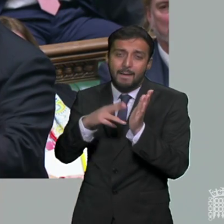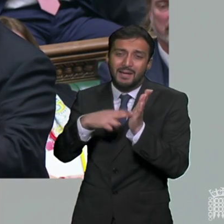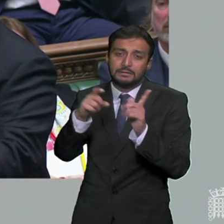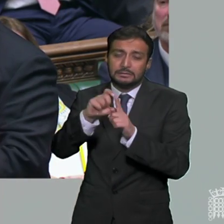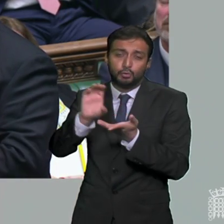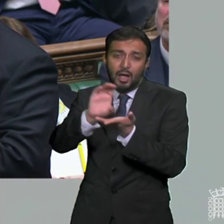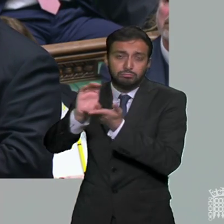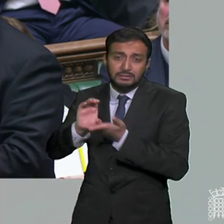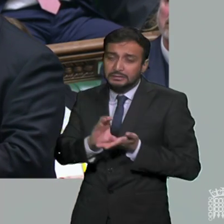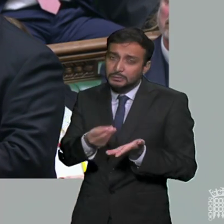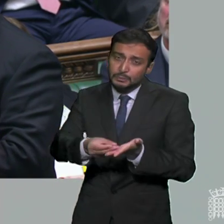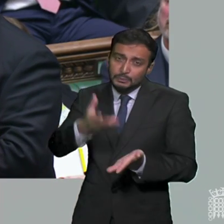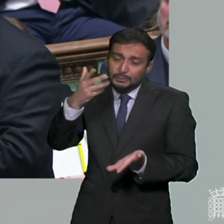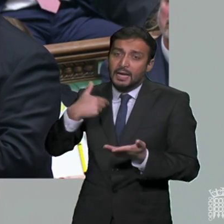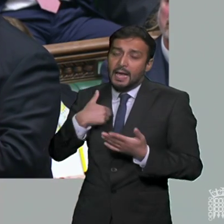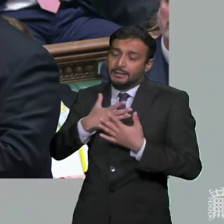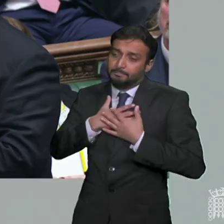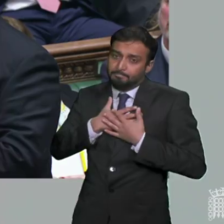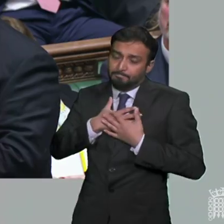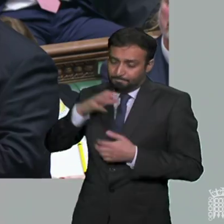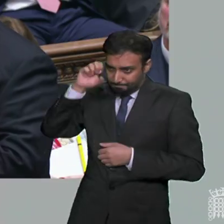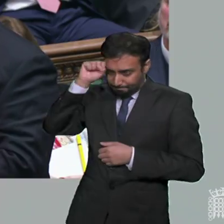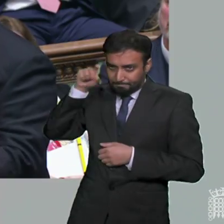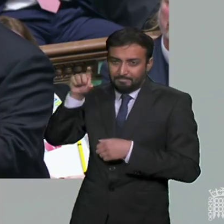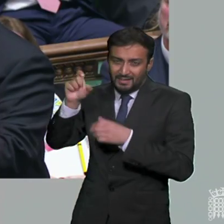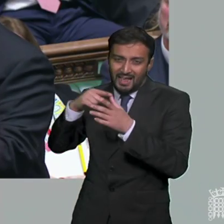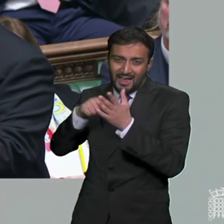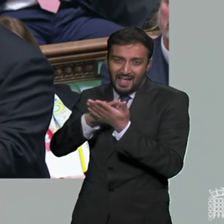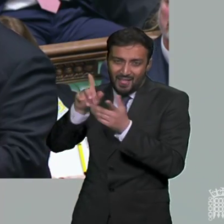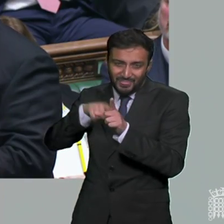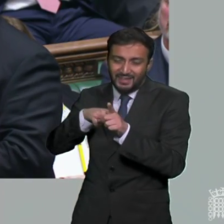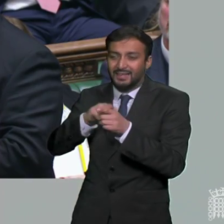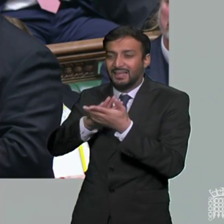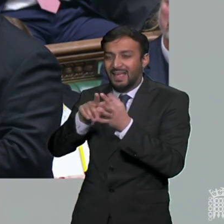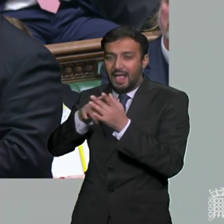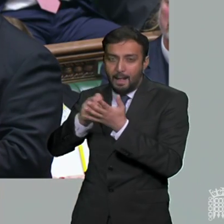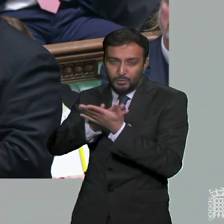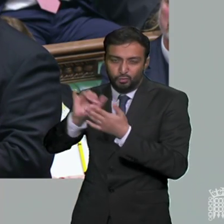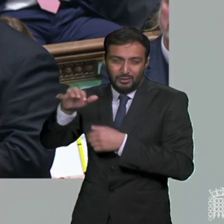Our thoughts are with Kathy, with Hamish, with Angus and with Ben.